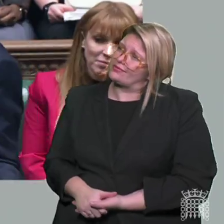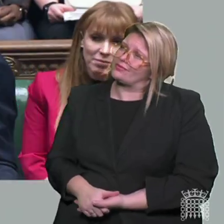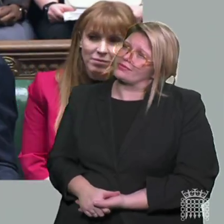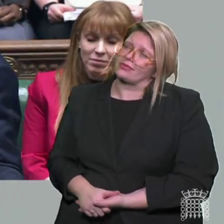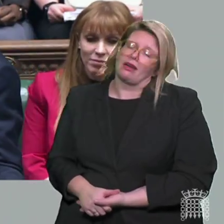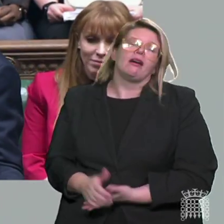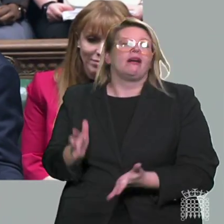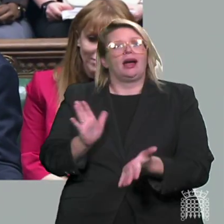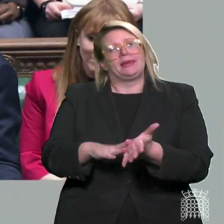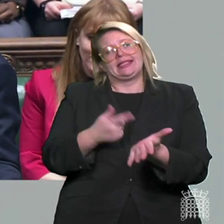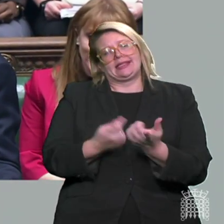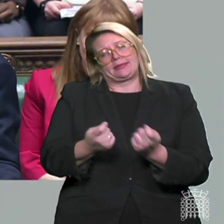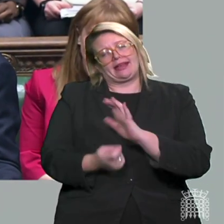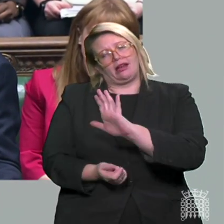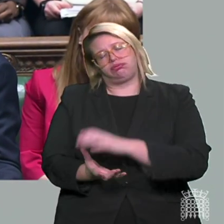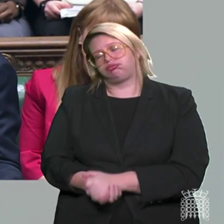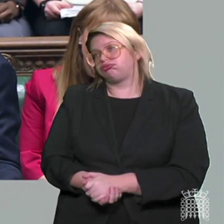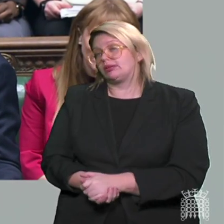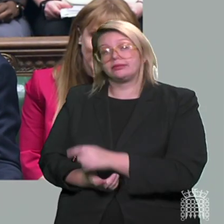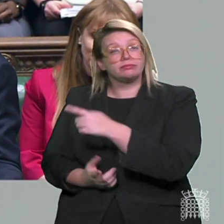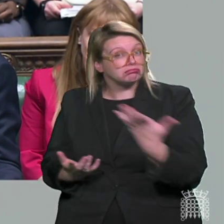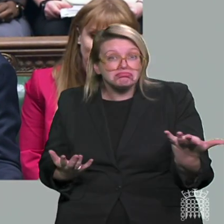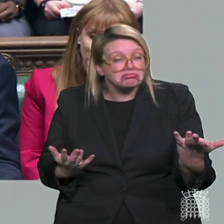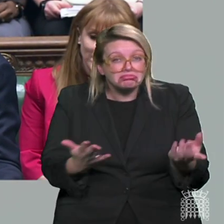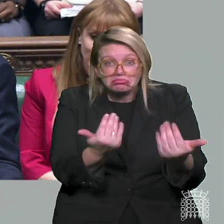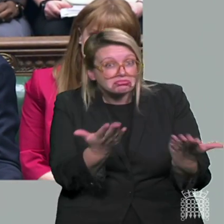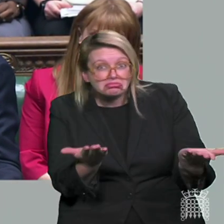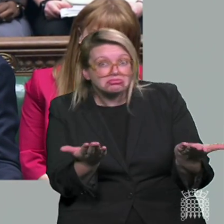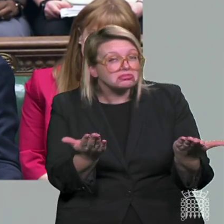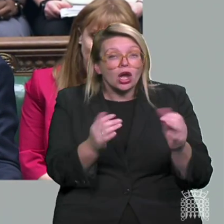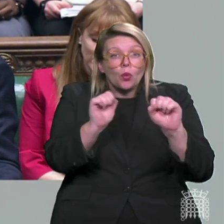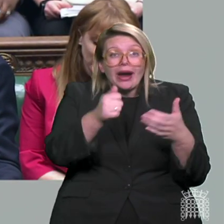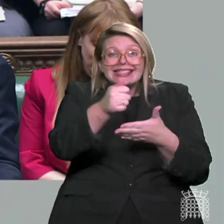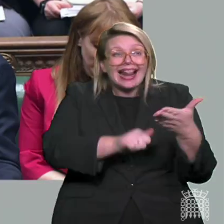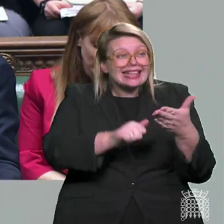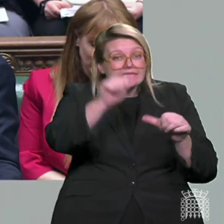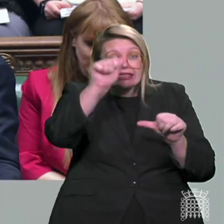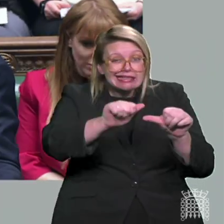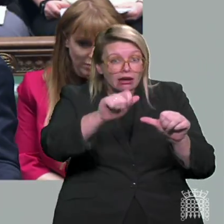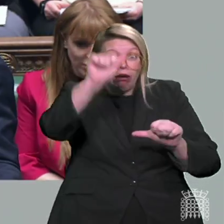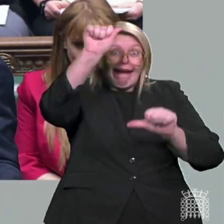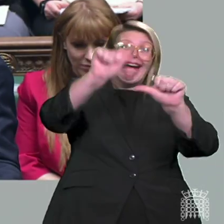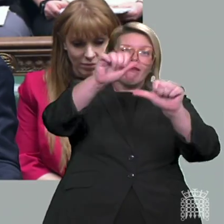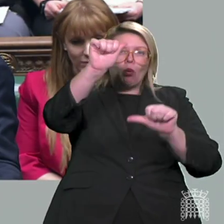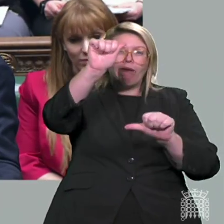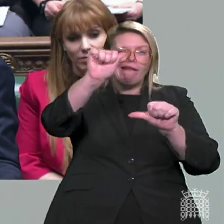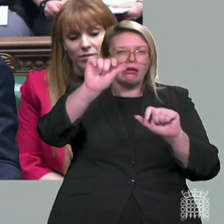So, the Prime Minister cannot tell us how much he will reduce waiting lists by or when.